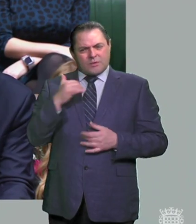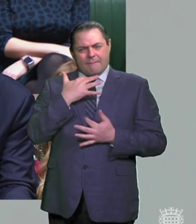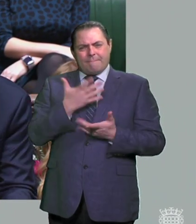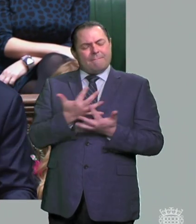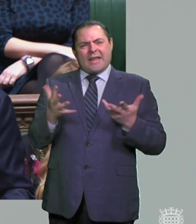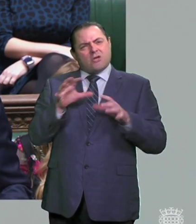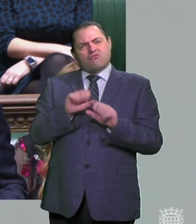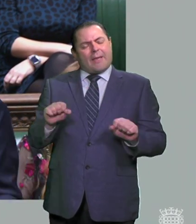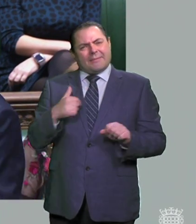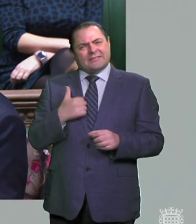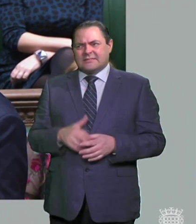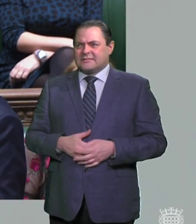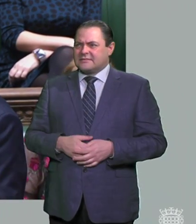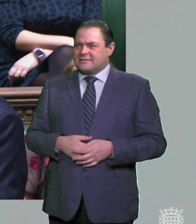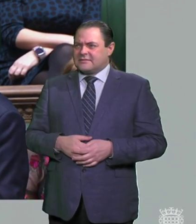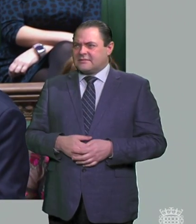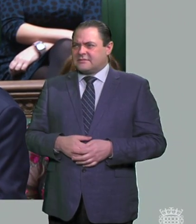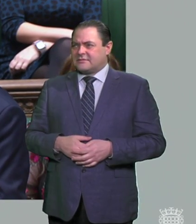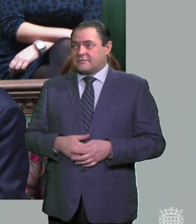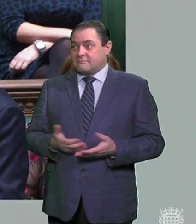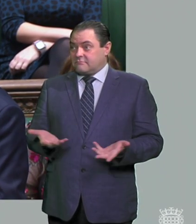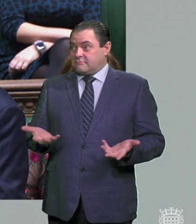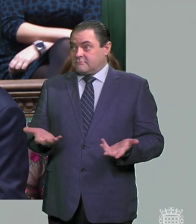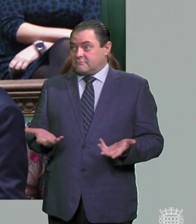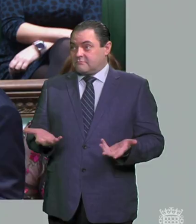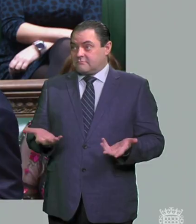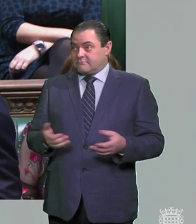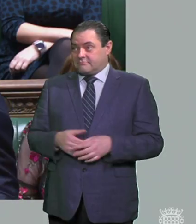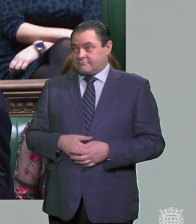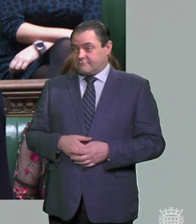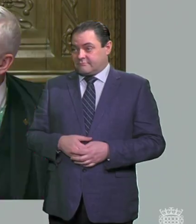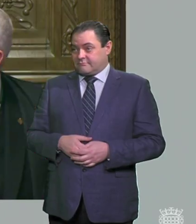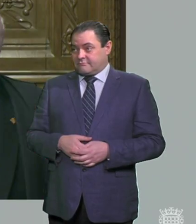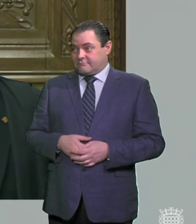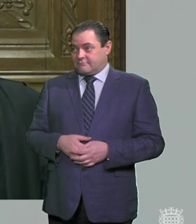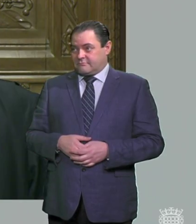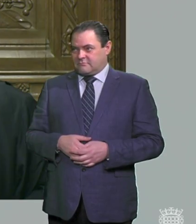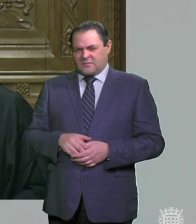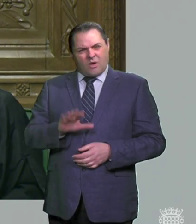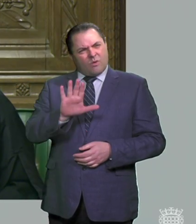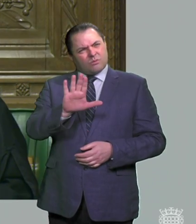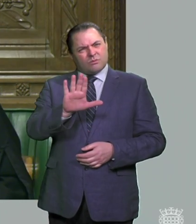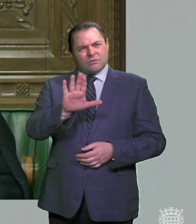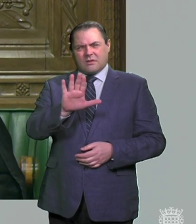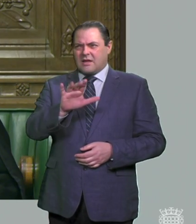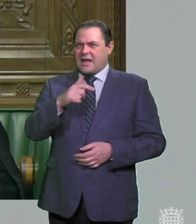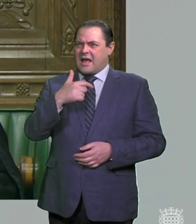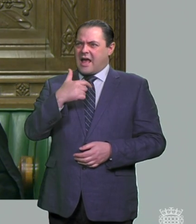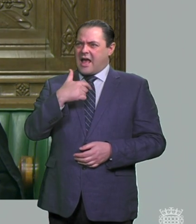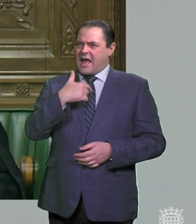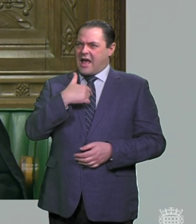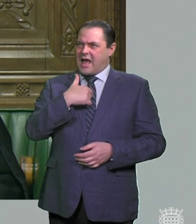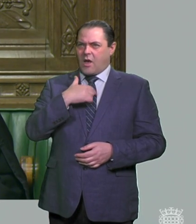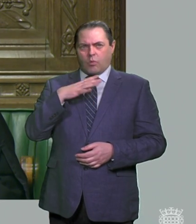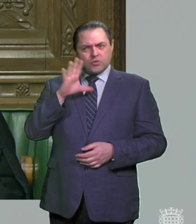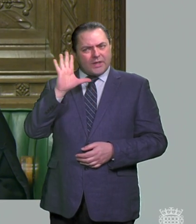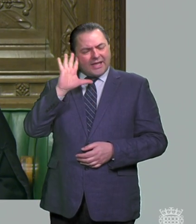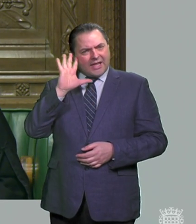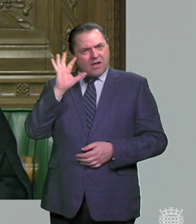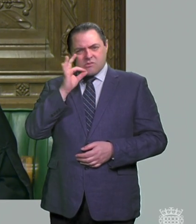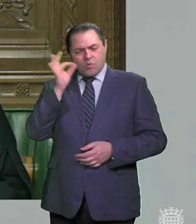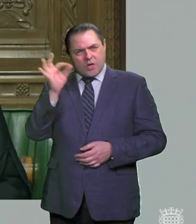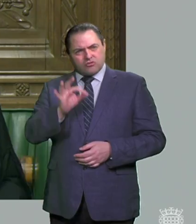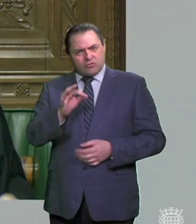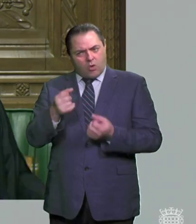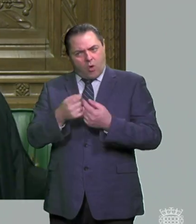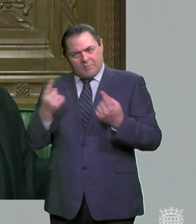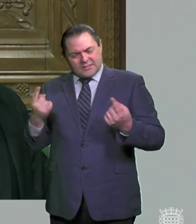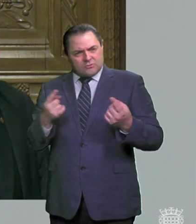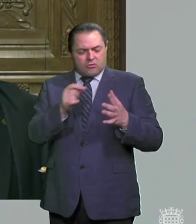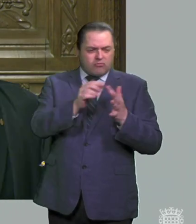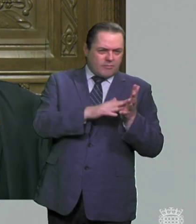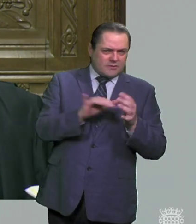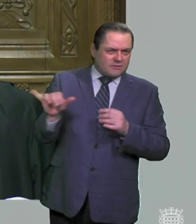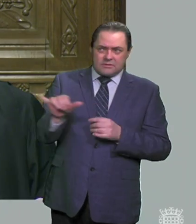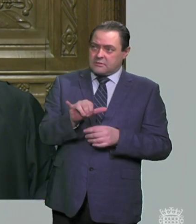Order. I am determined to hear these exchanges, whether from the Leader of the Opposition or the Prime Minister.